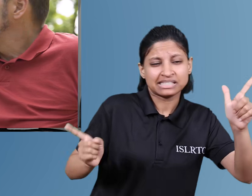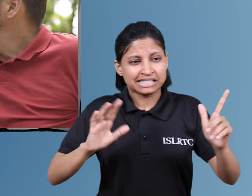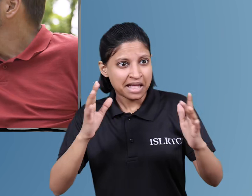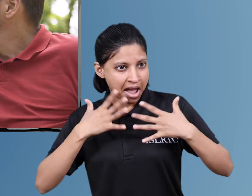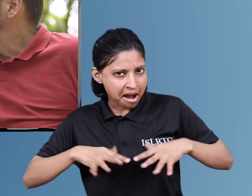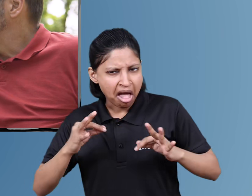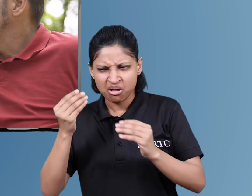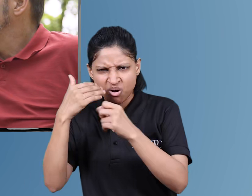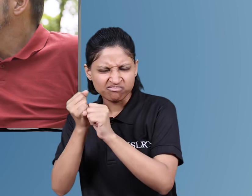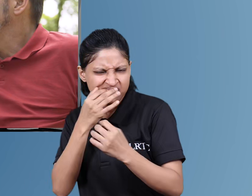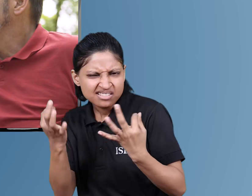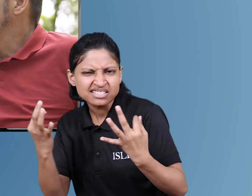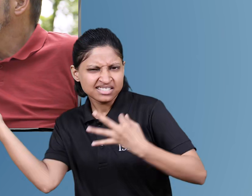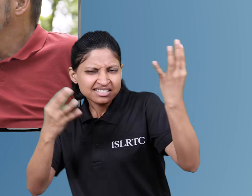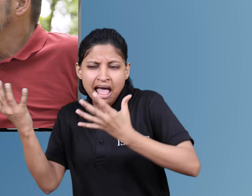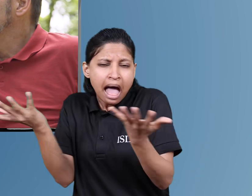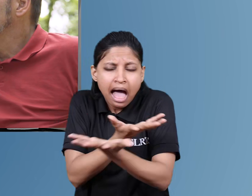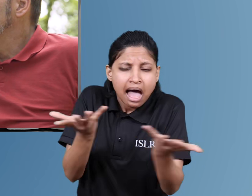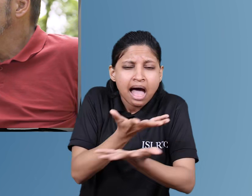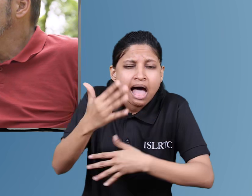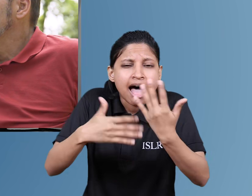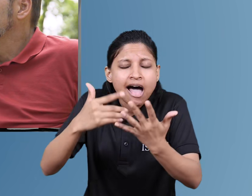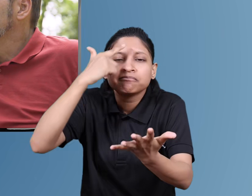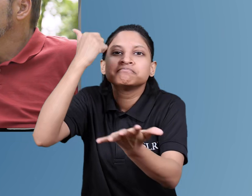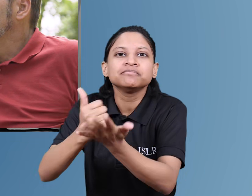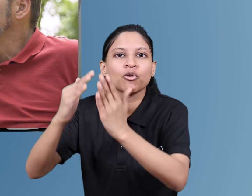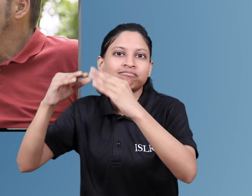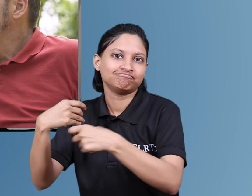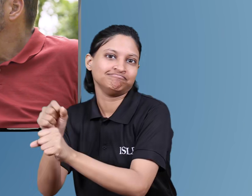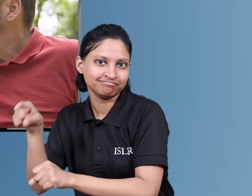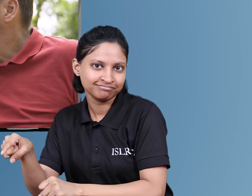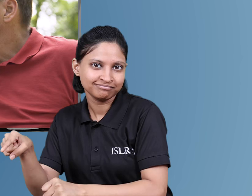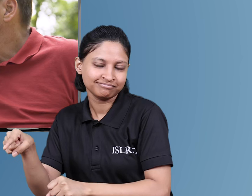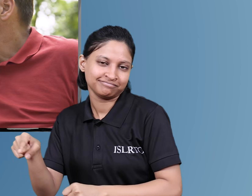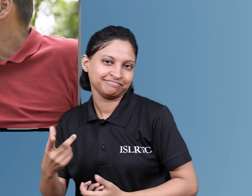they can engage in a discussion and ultimately decide to eat at home.